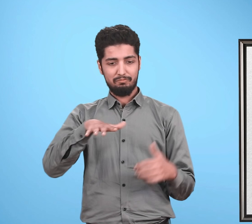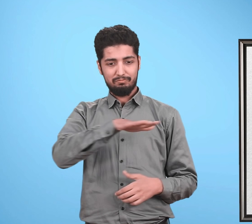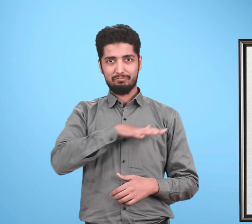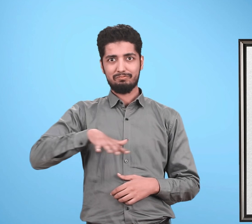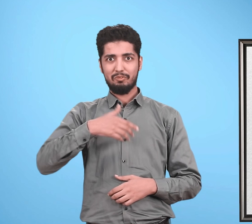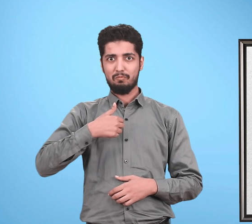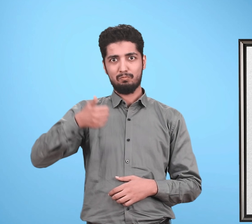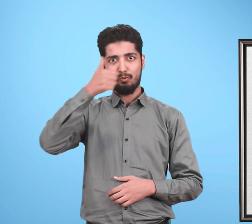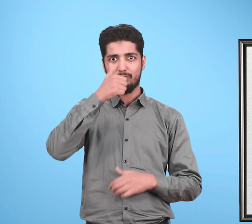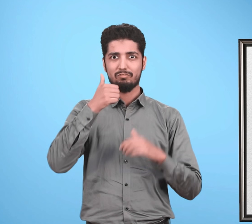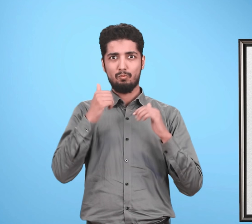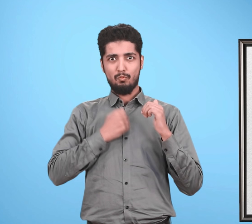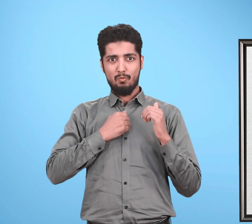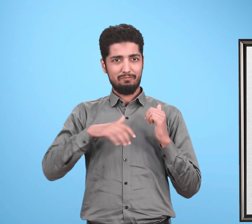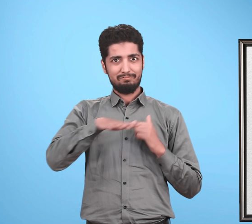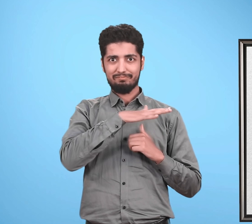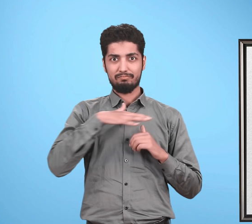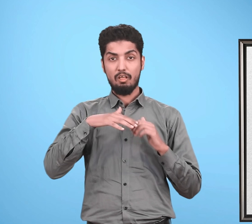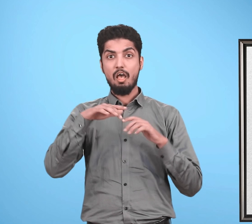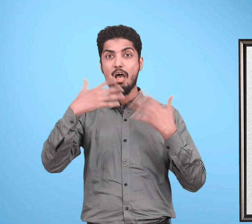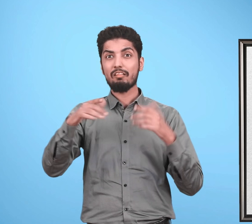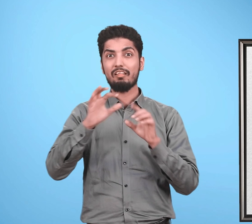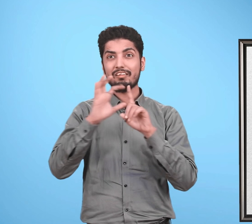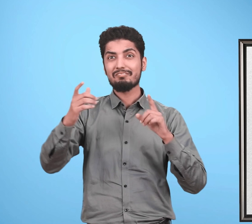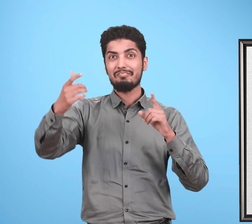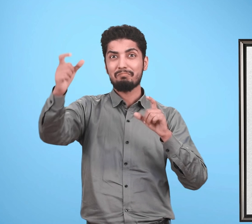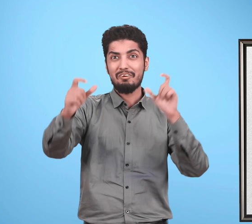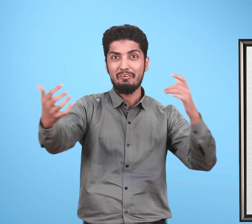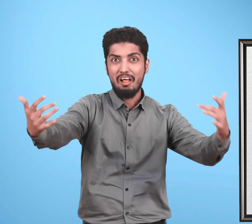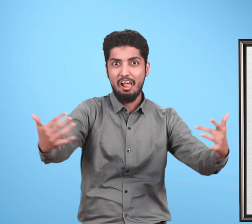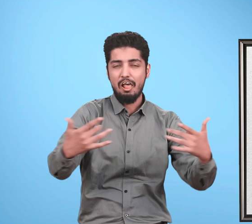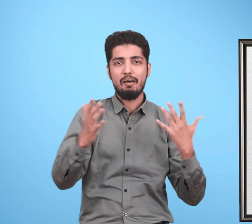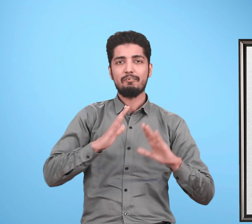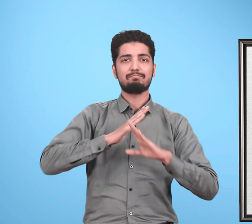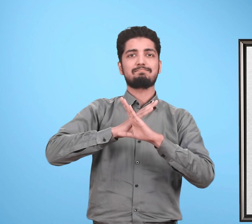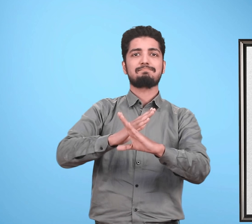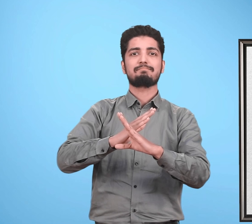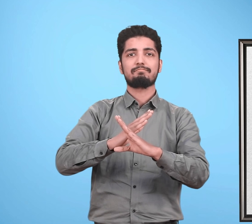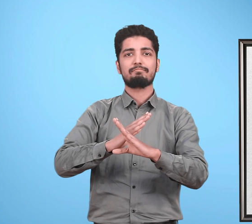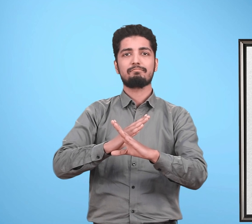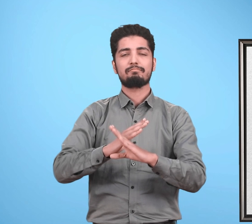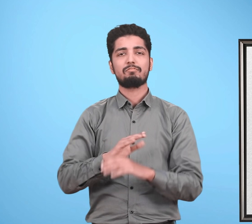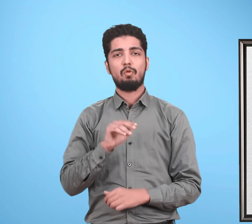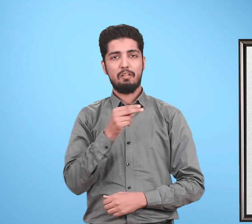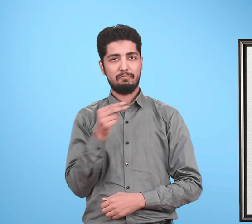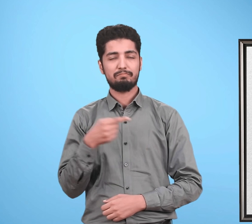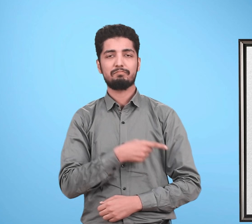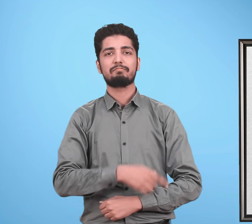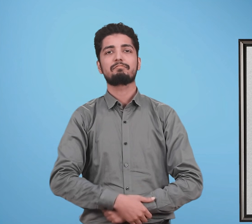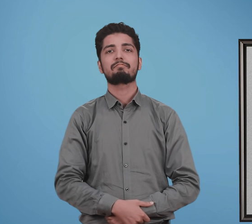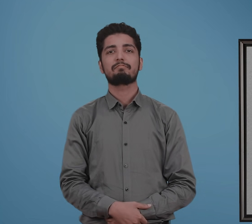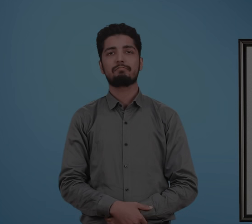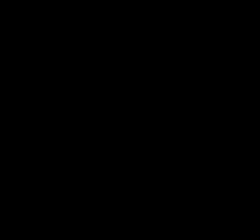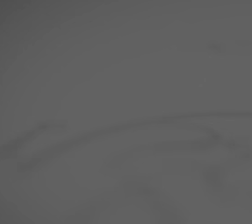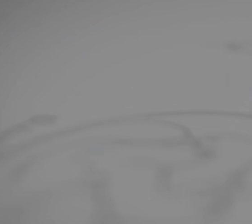To protect them from attacks.